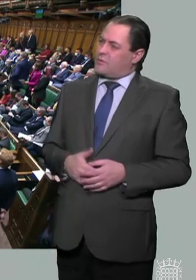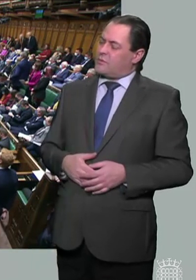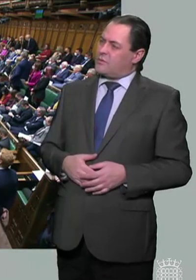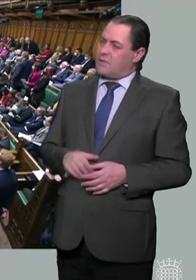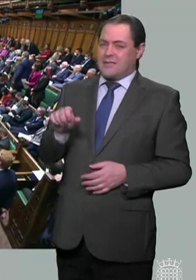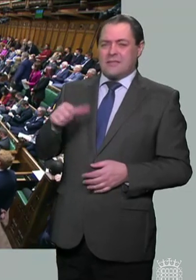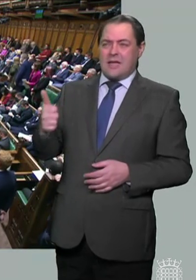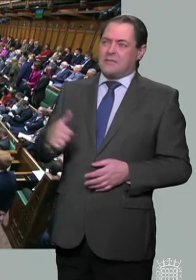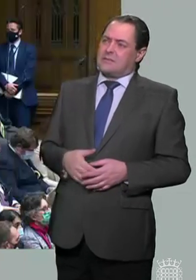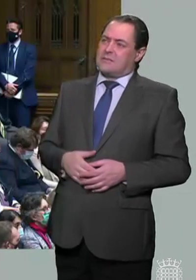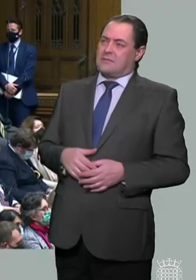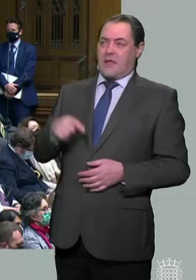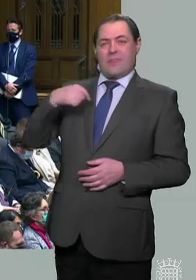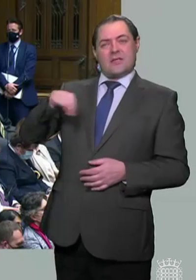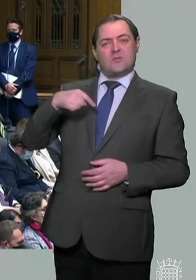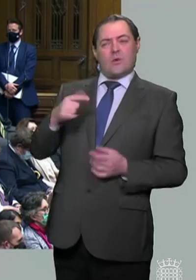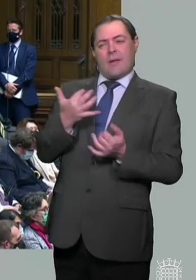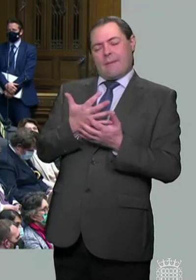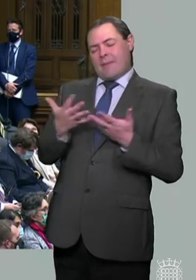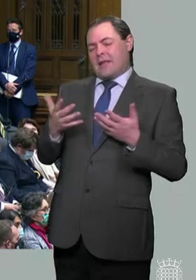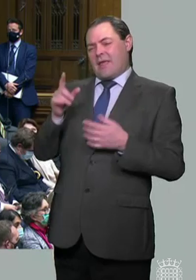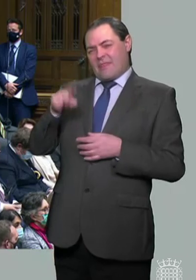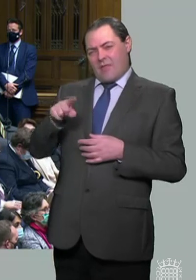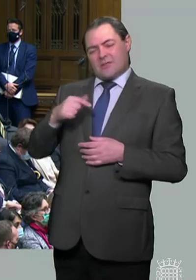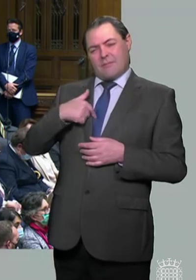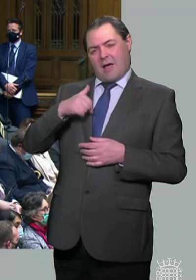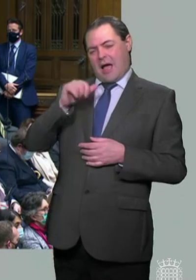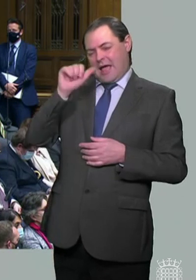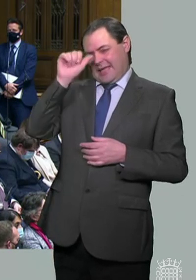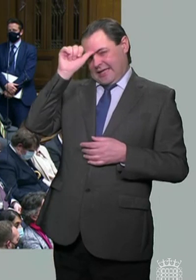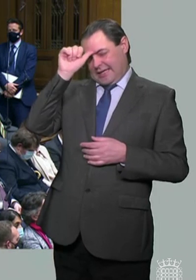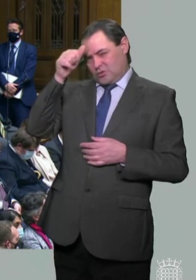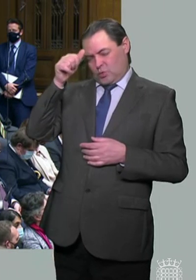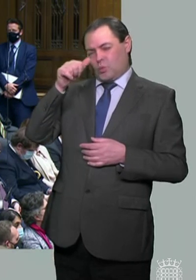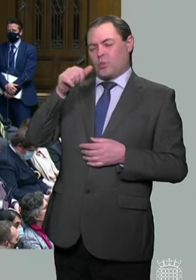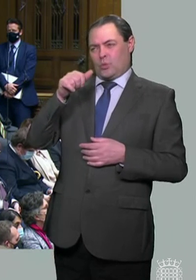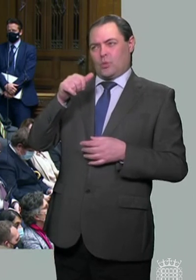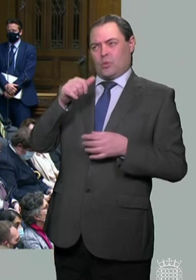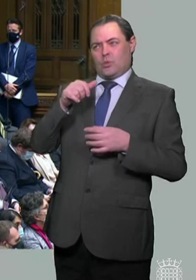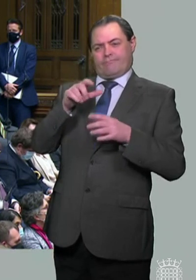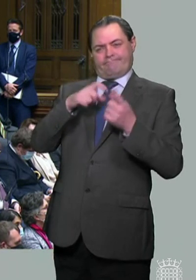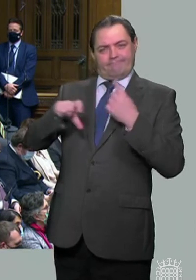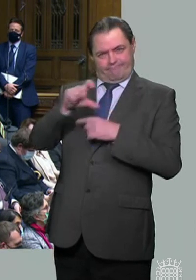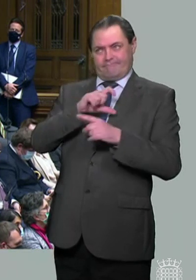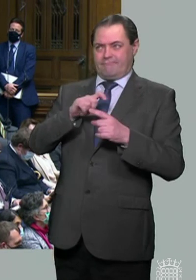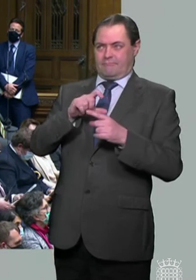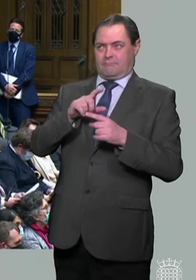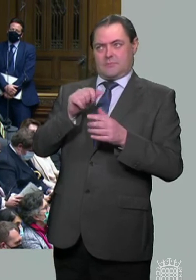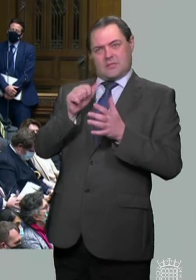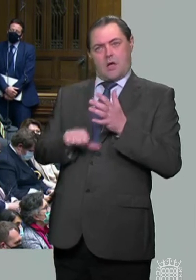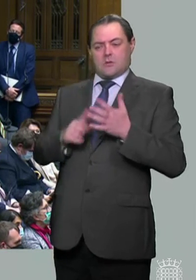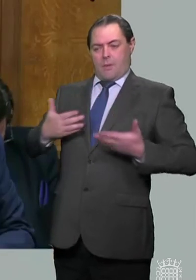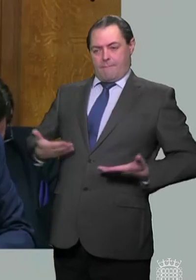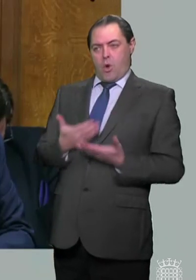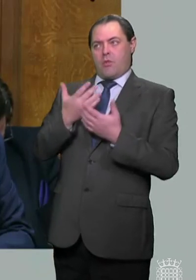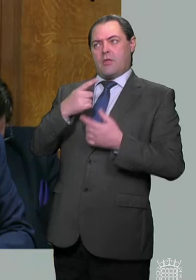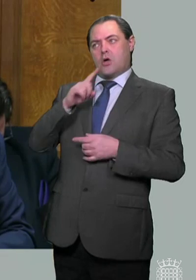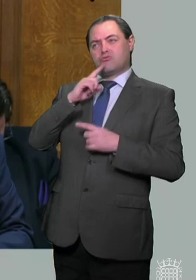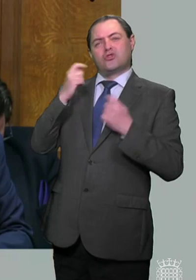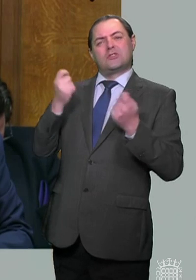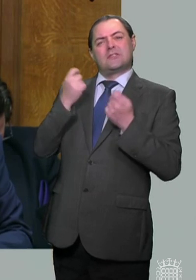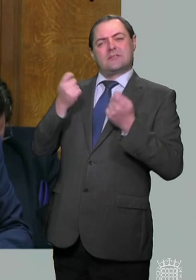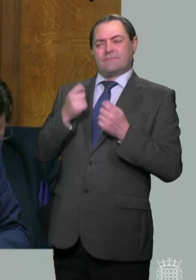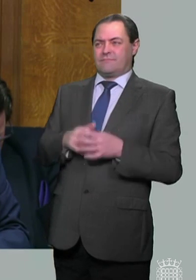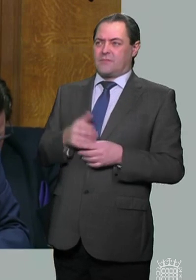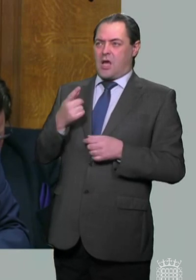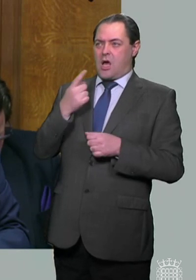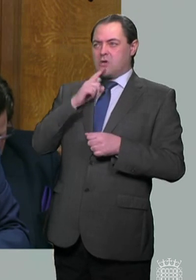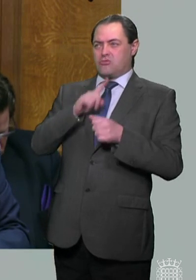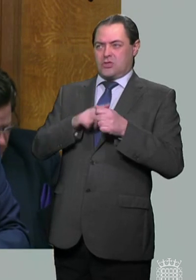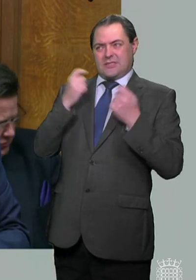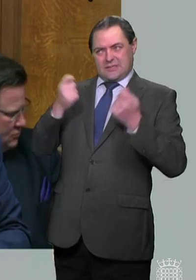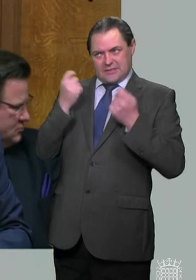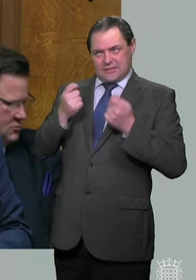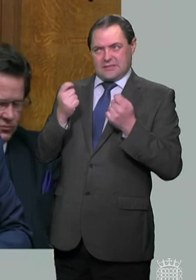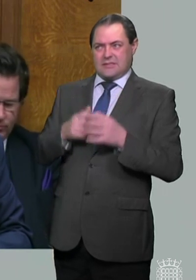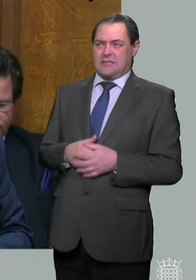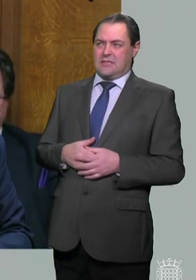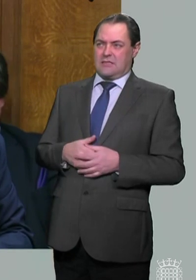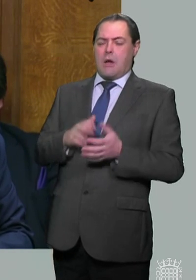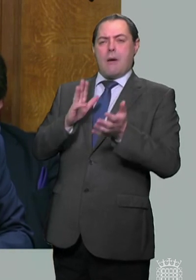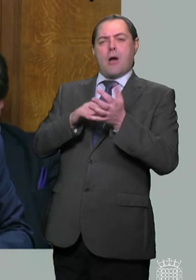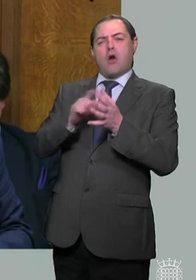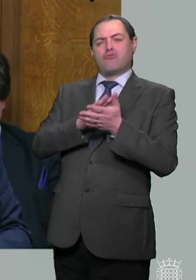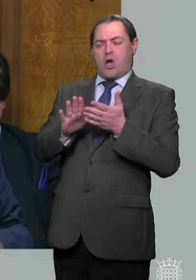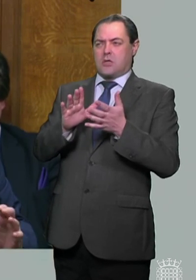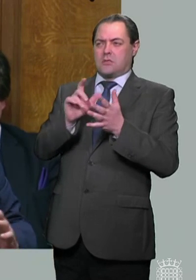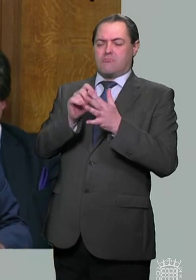This week thousands of my Hindu constituents and millions worldwide start the celebrations of the birth centenary of His Holiness Pramukh Swami Maharaj.